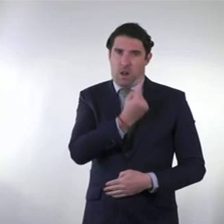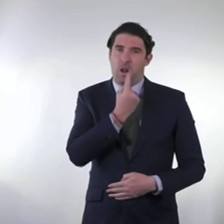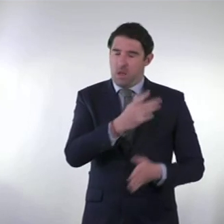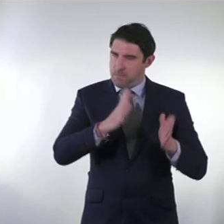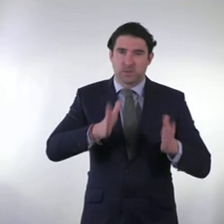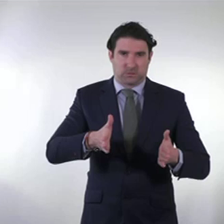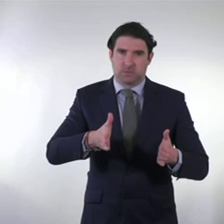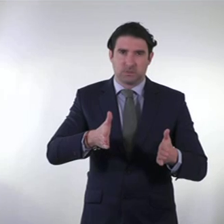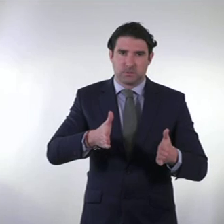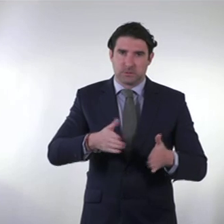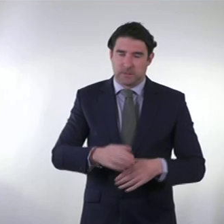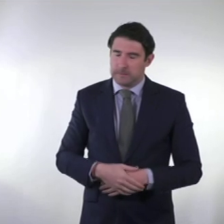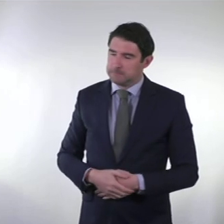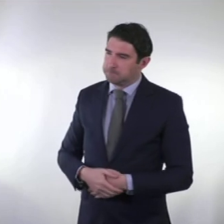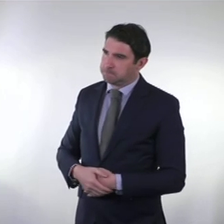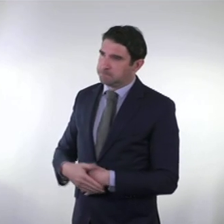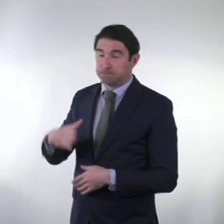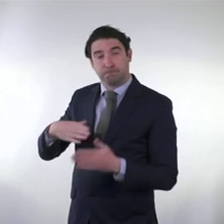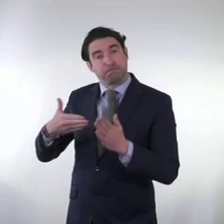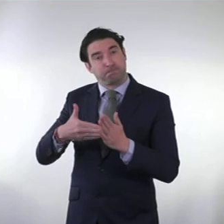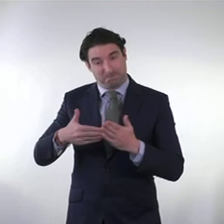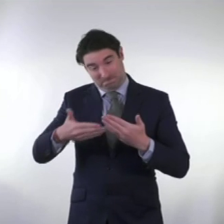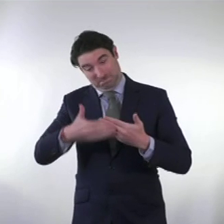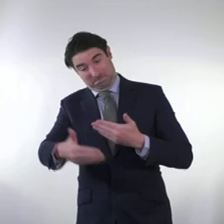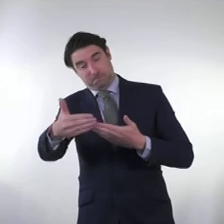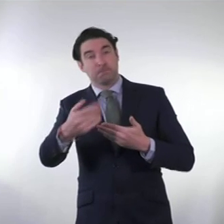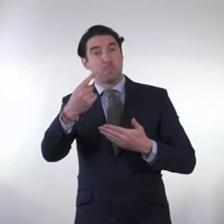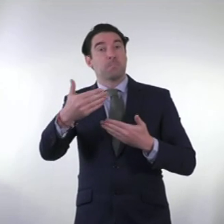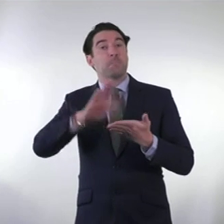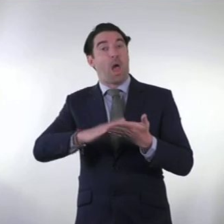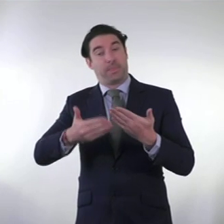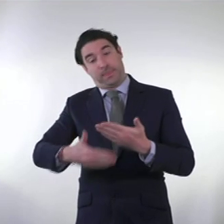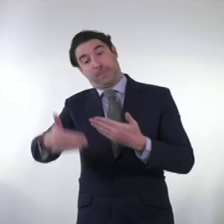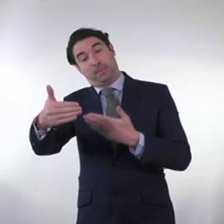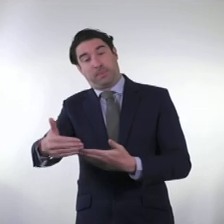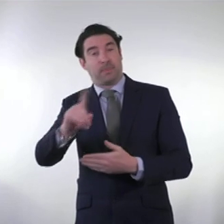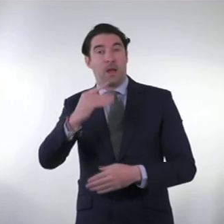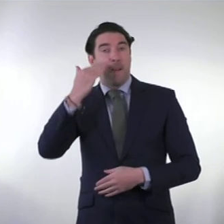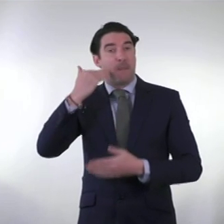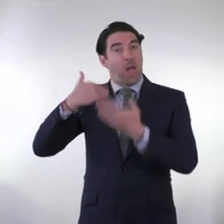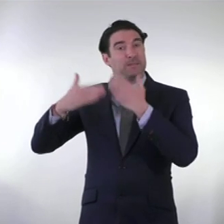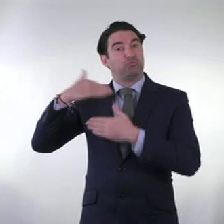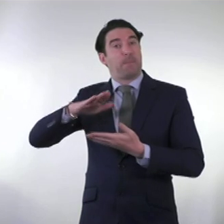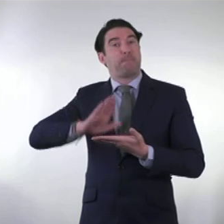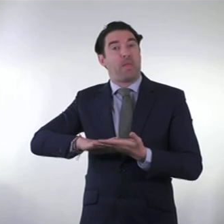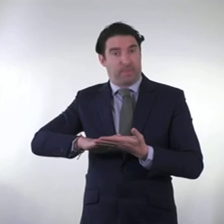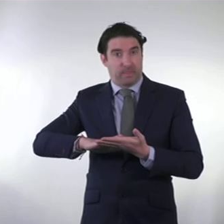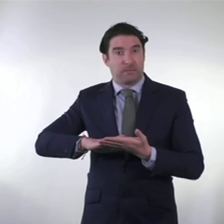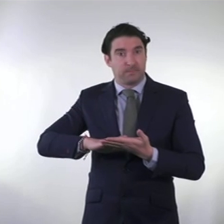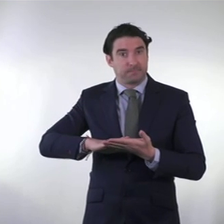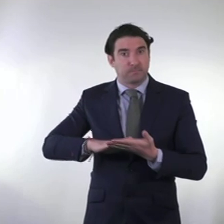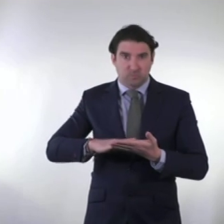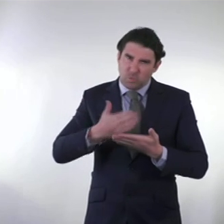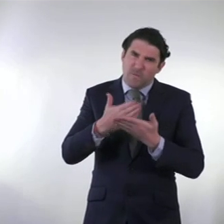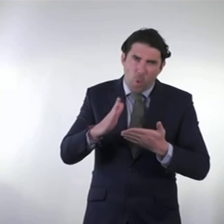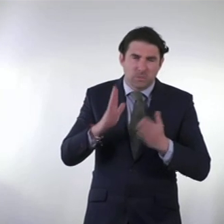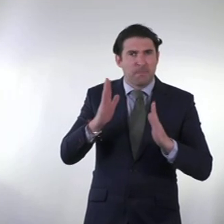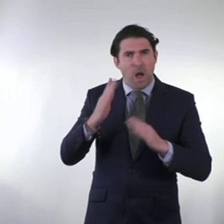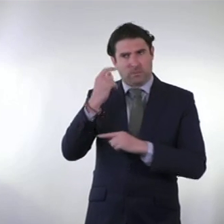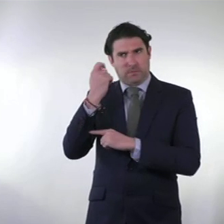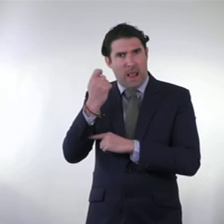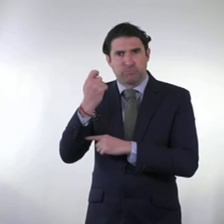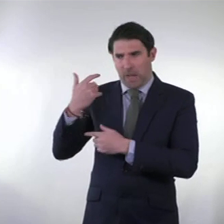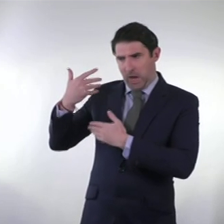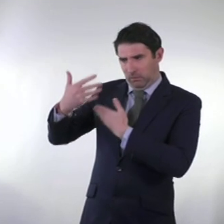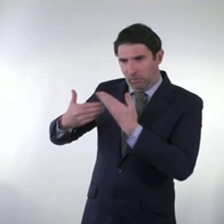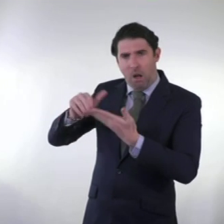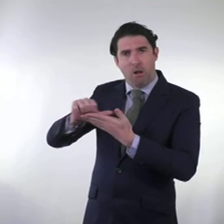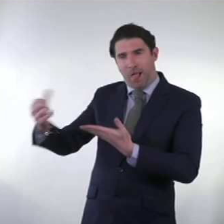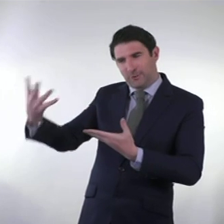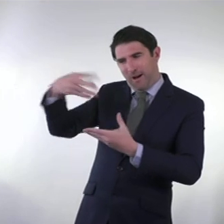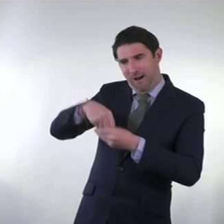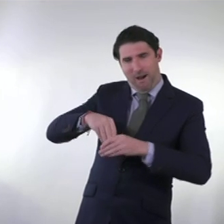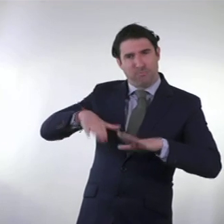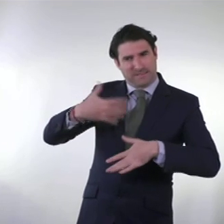As well as celebrating the huge contribution black people have made to the UK, we must reflect on the present, and the structural inequalities and discrimination that sadly persist.